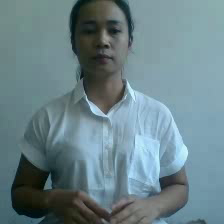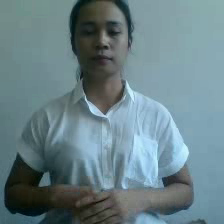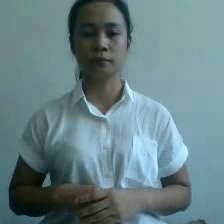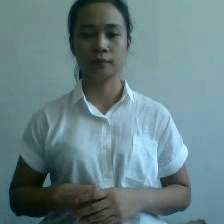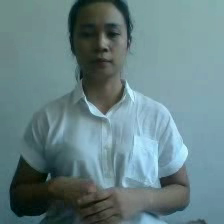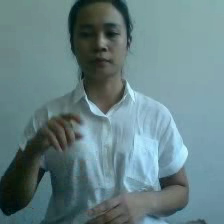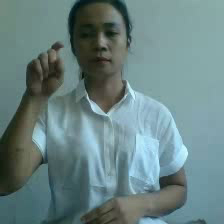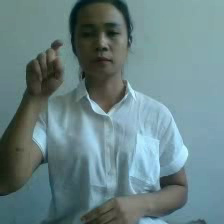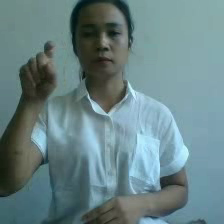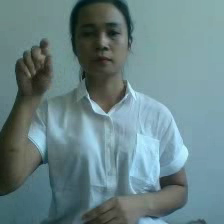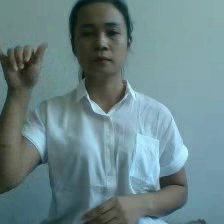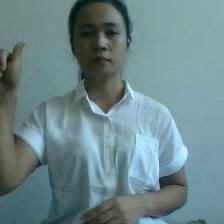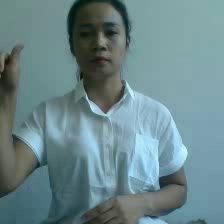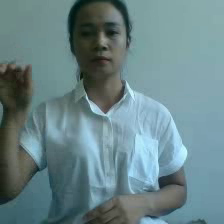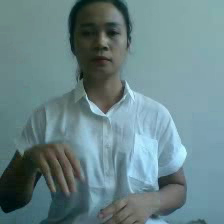Đồng ý